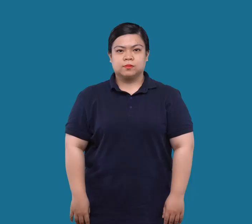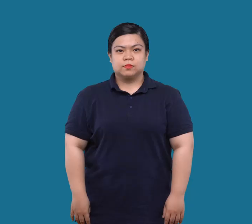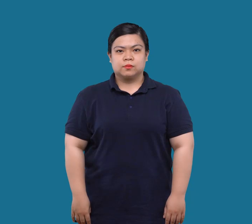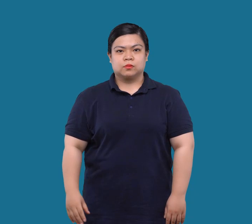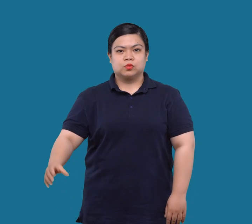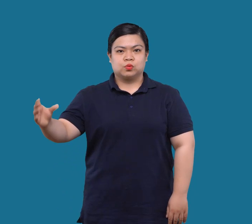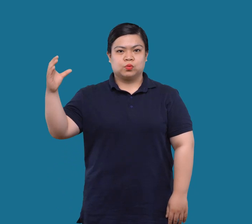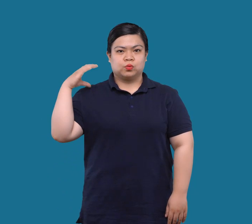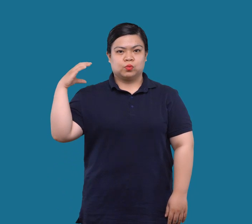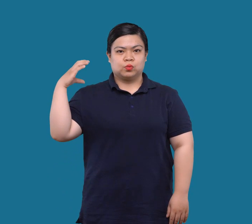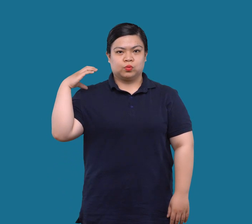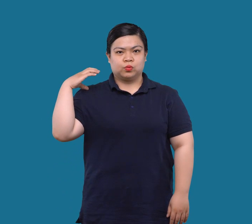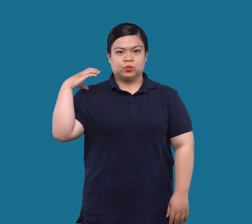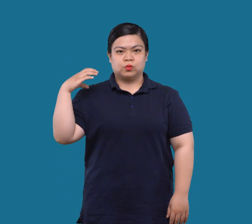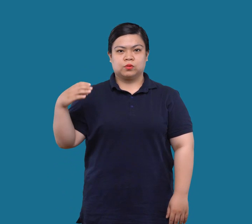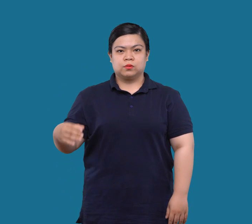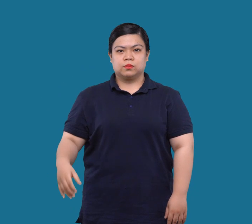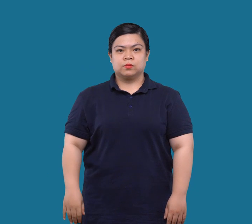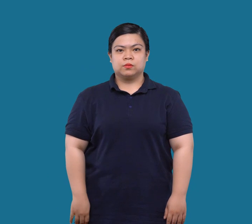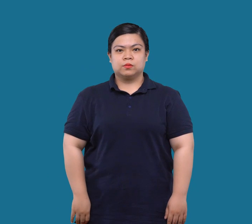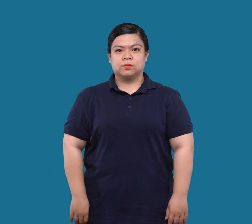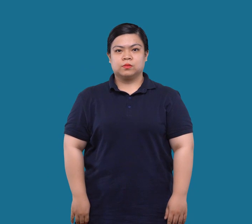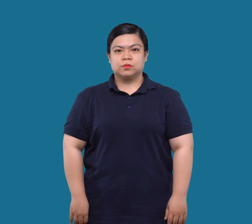chủ tịch